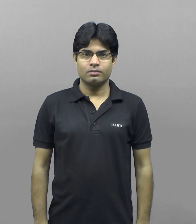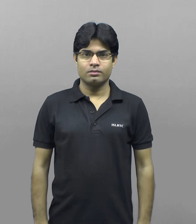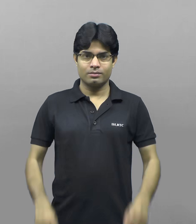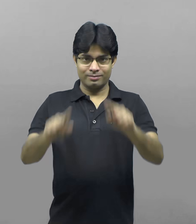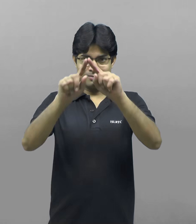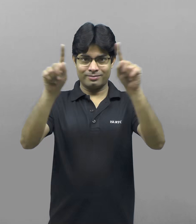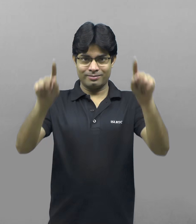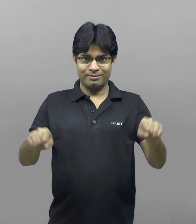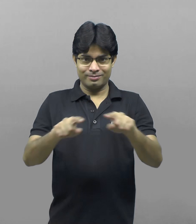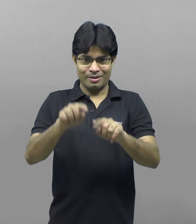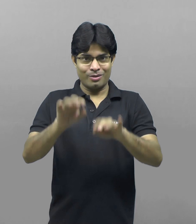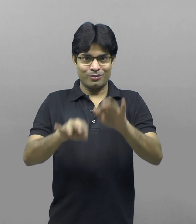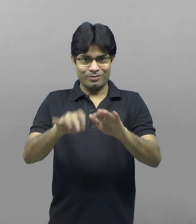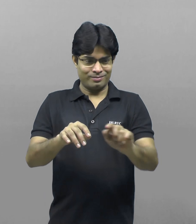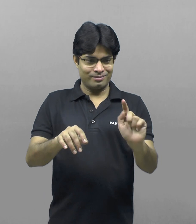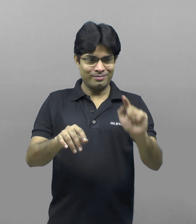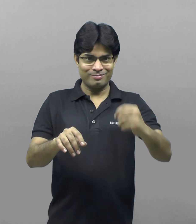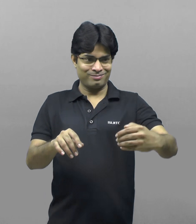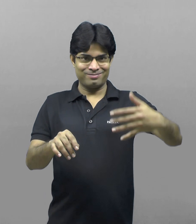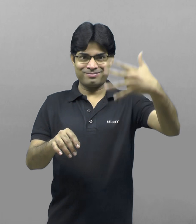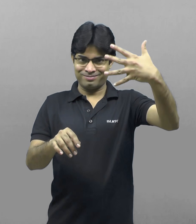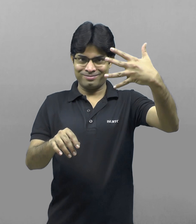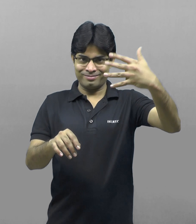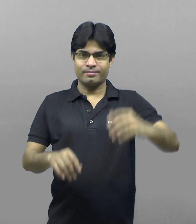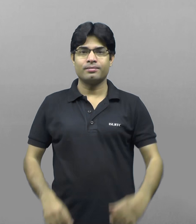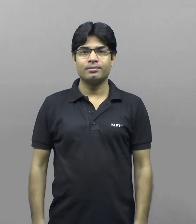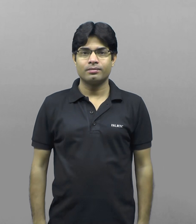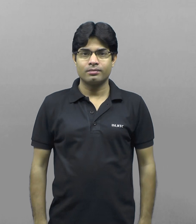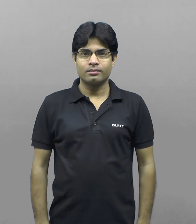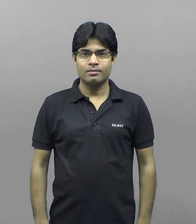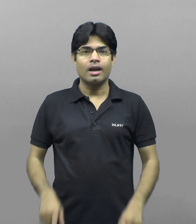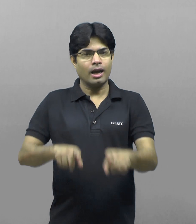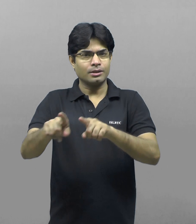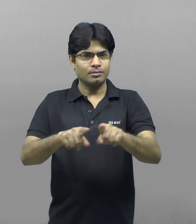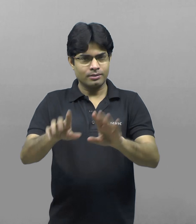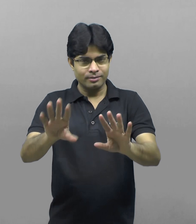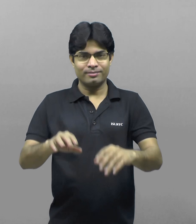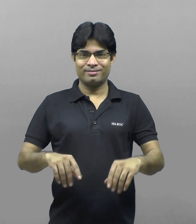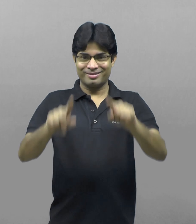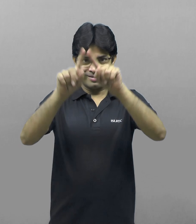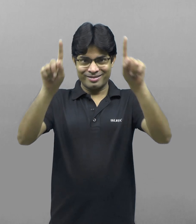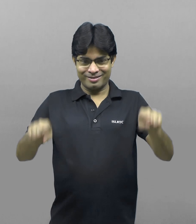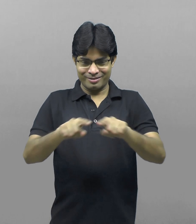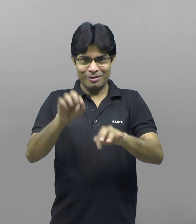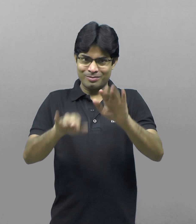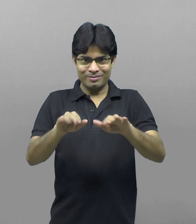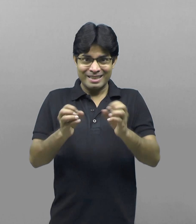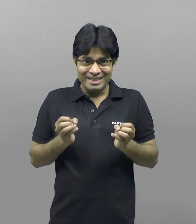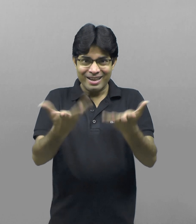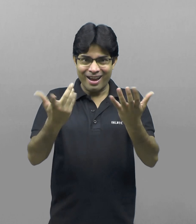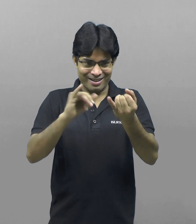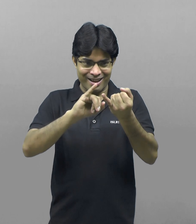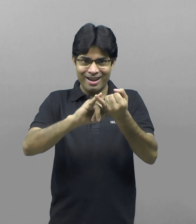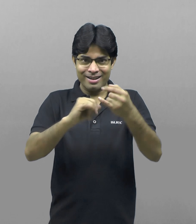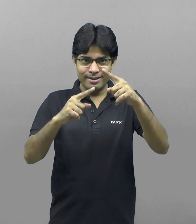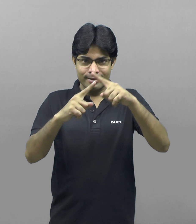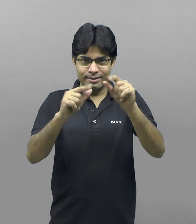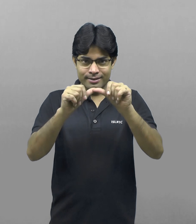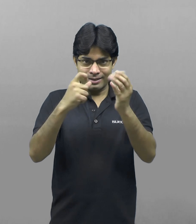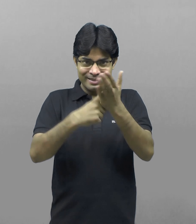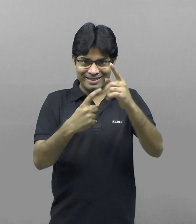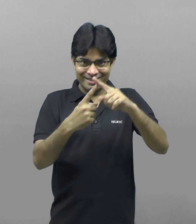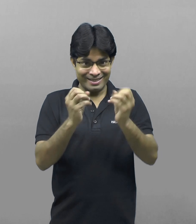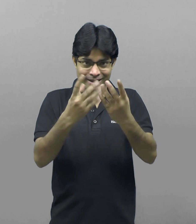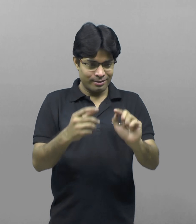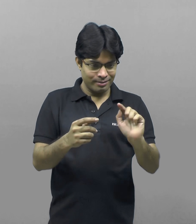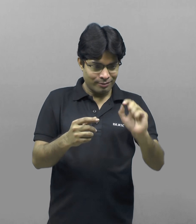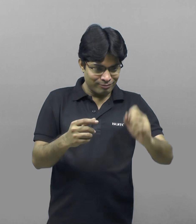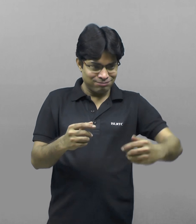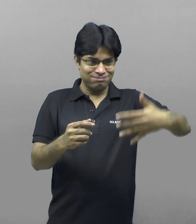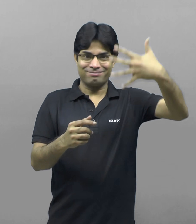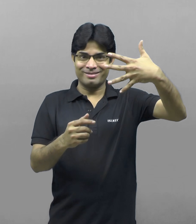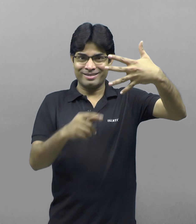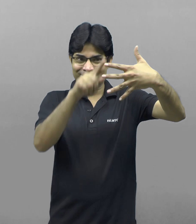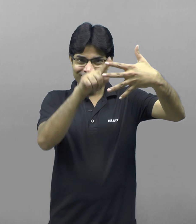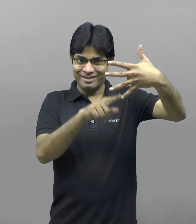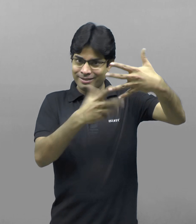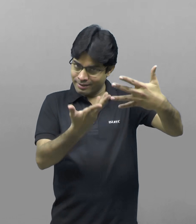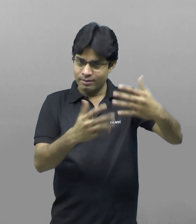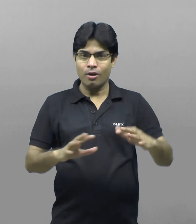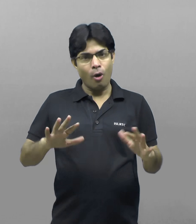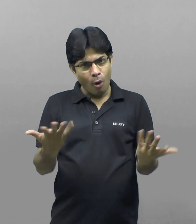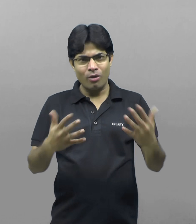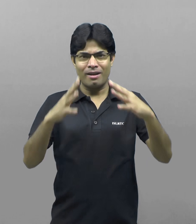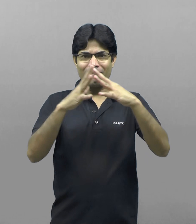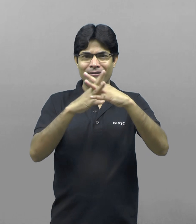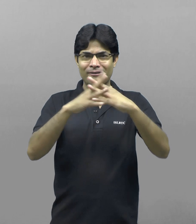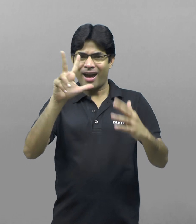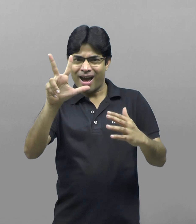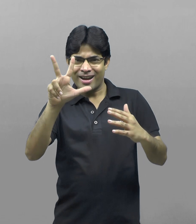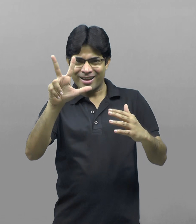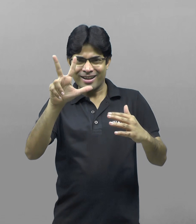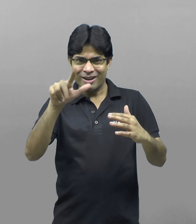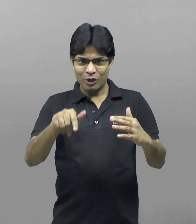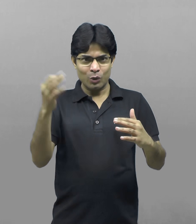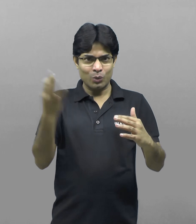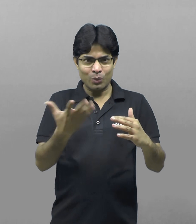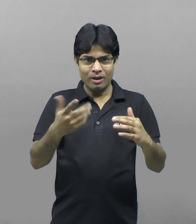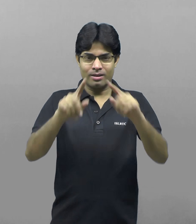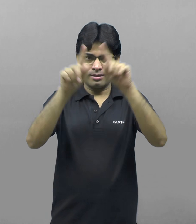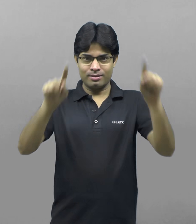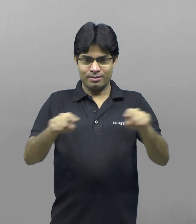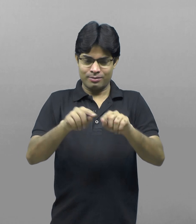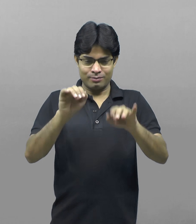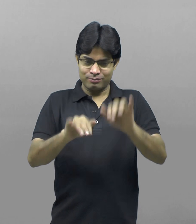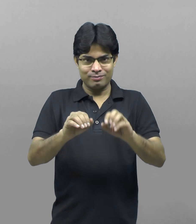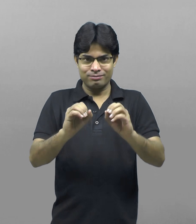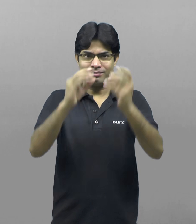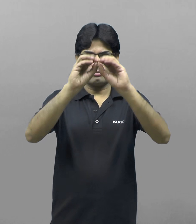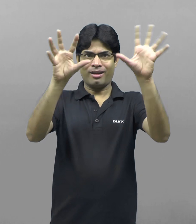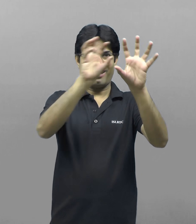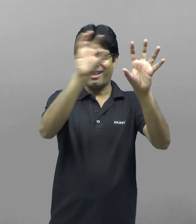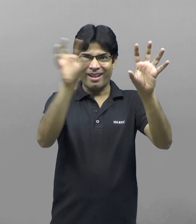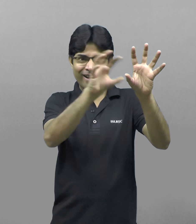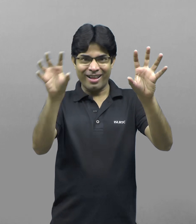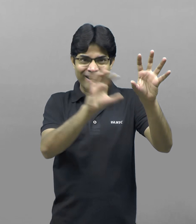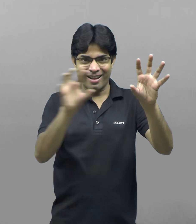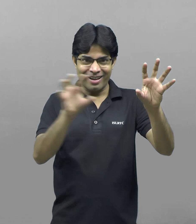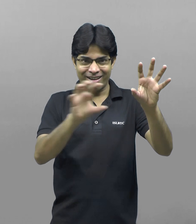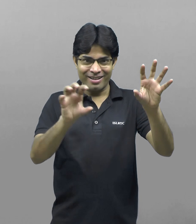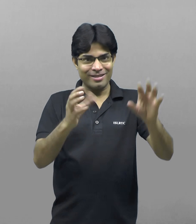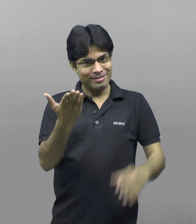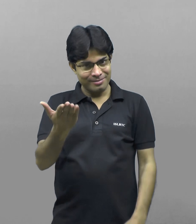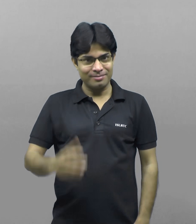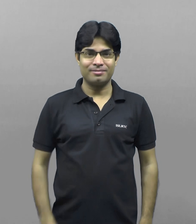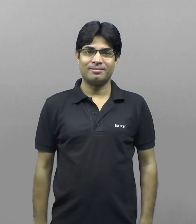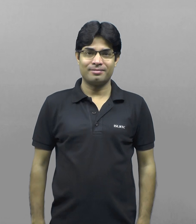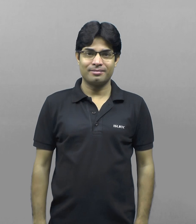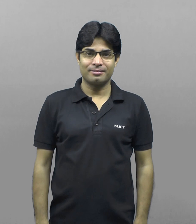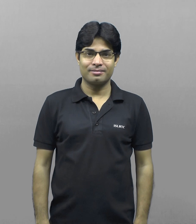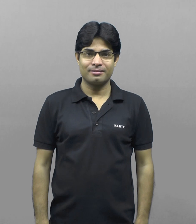Application